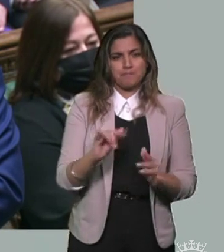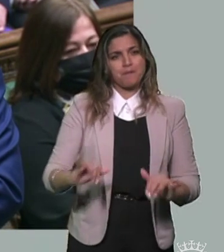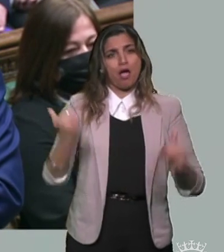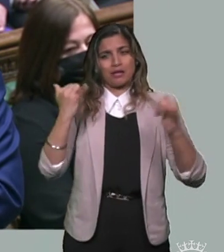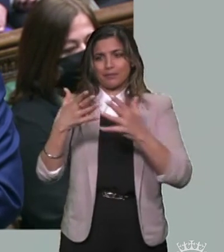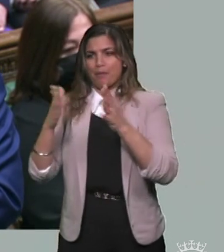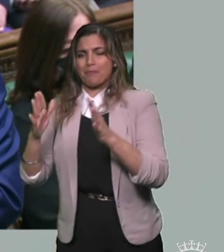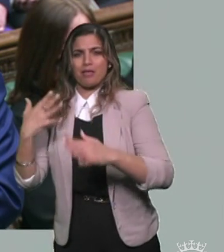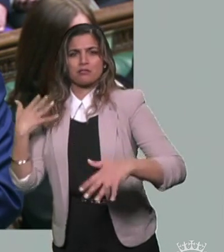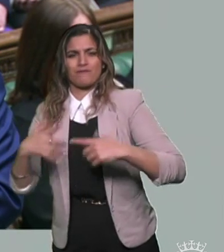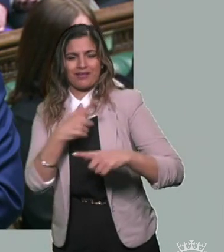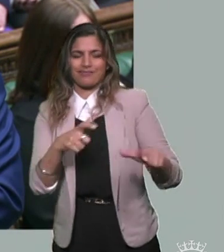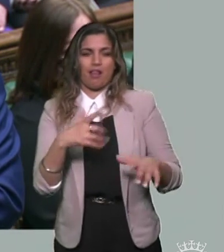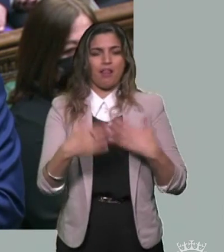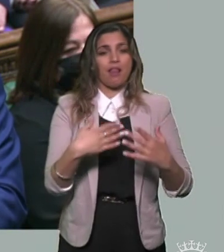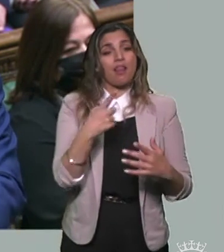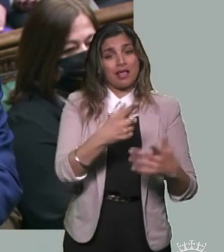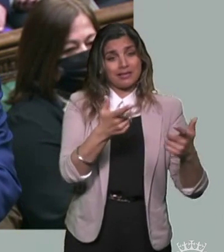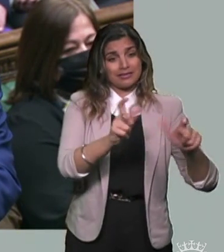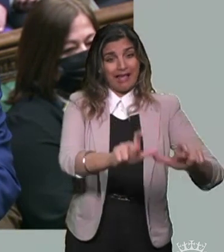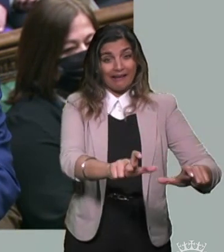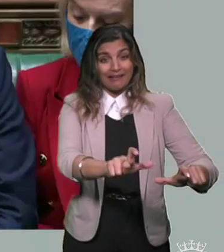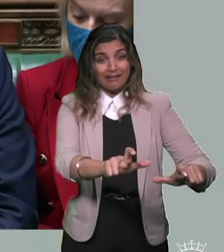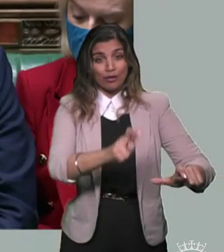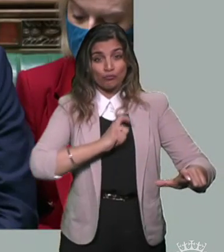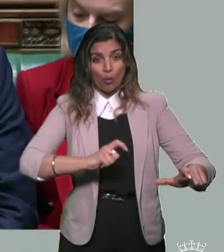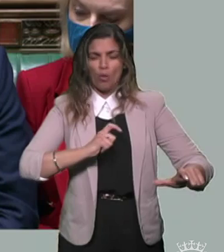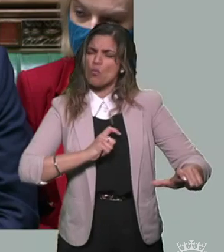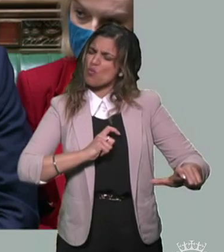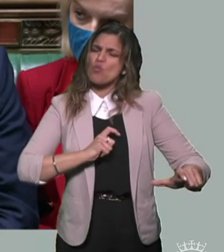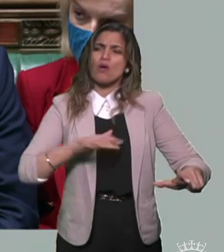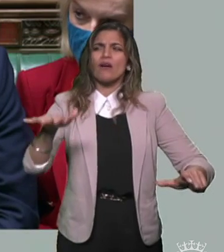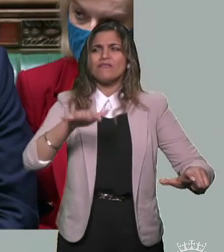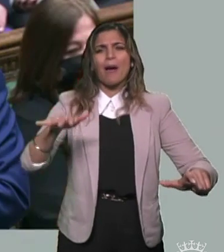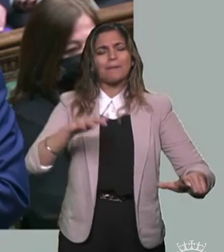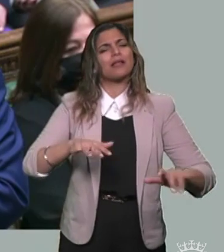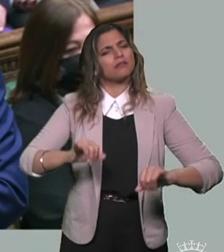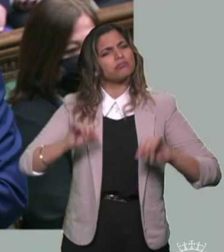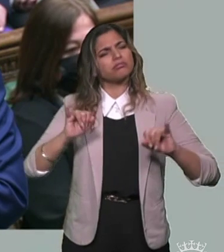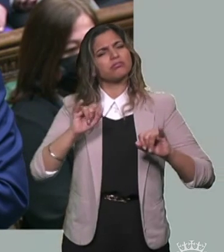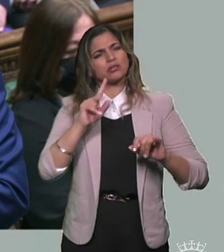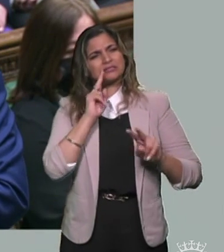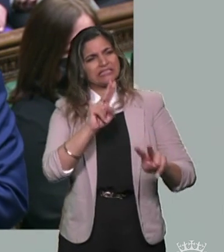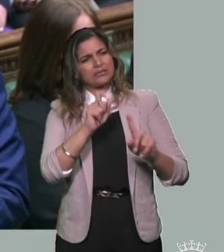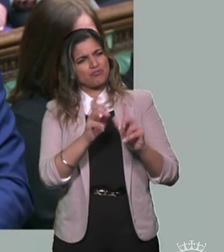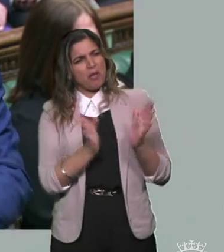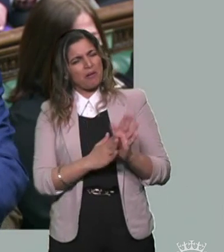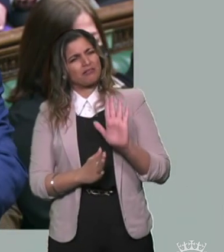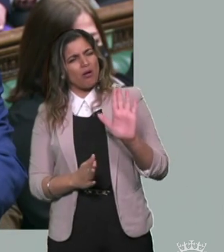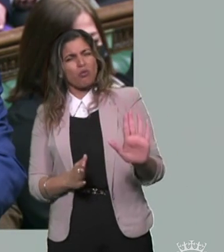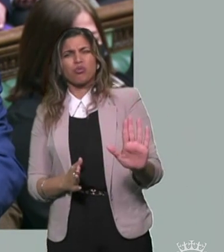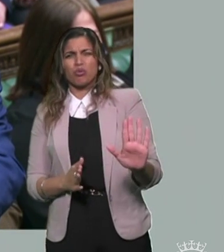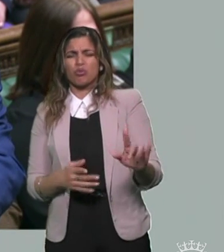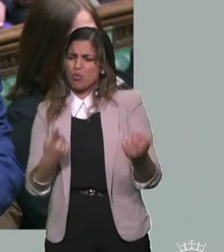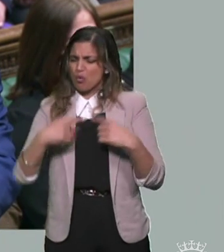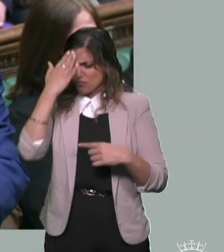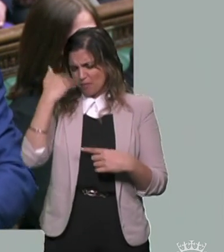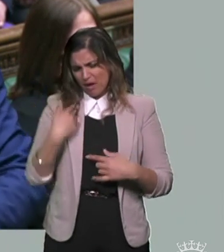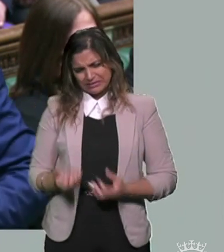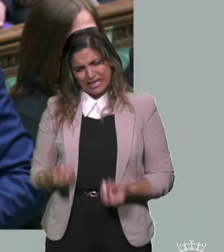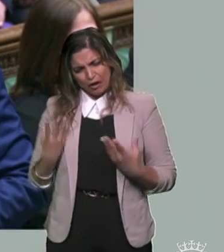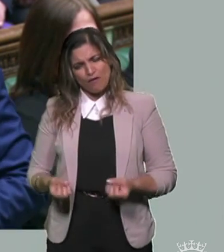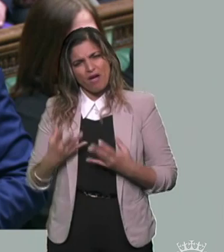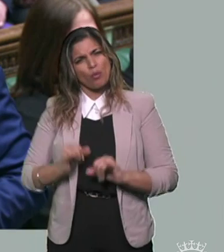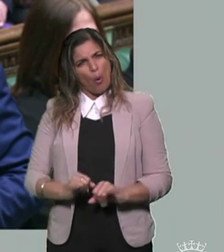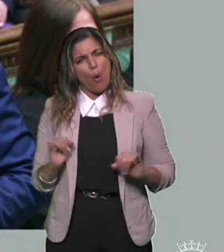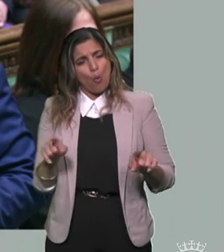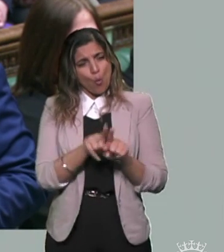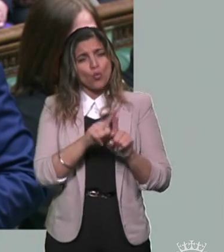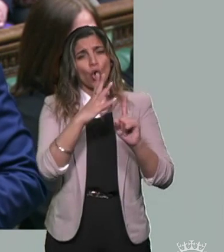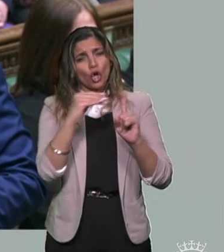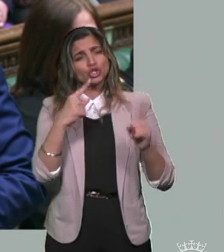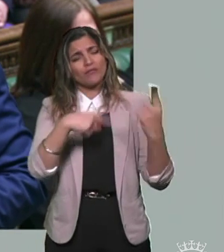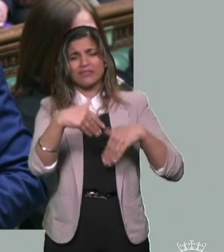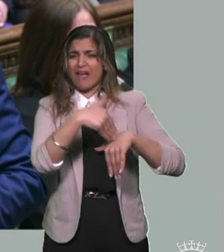Every moment he stays, he is dragging out the agony for families who remind him of the sacrifices they made and dragging his party further through the dirt.